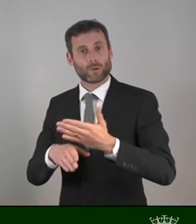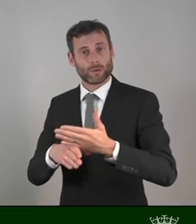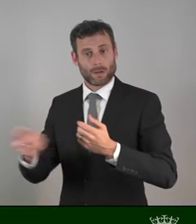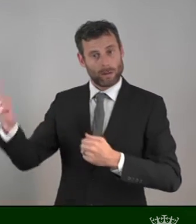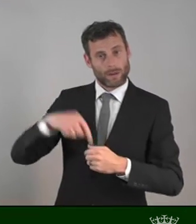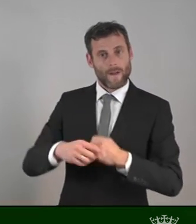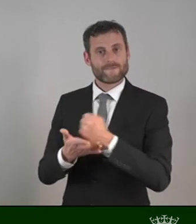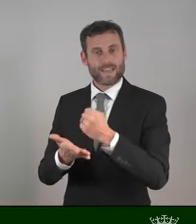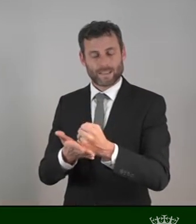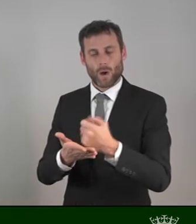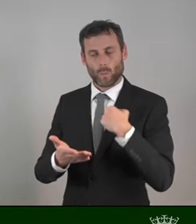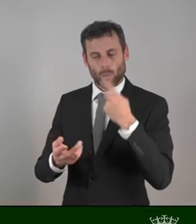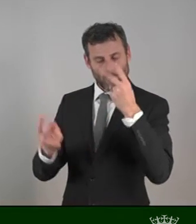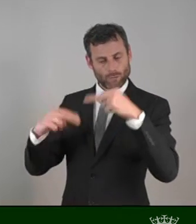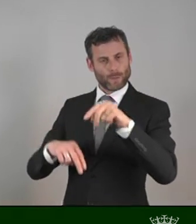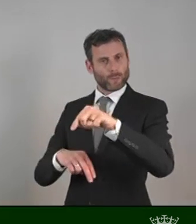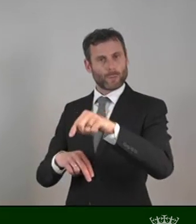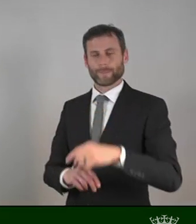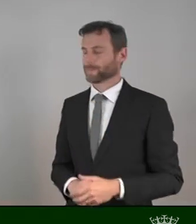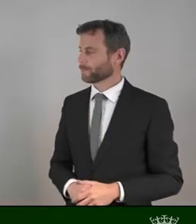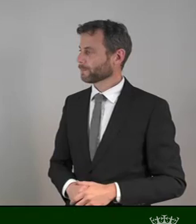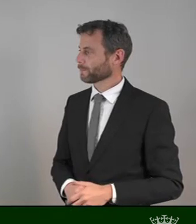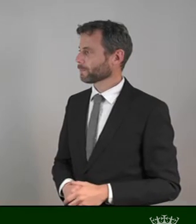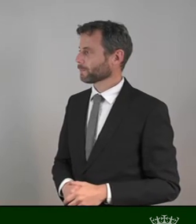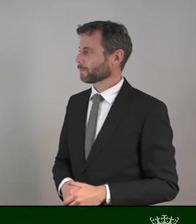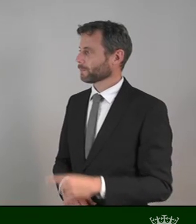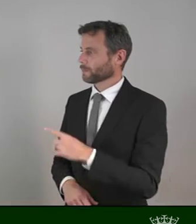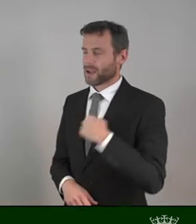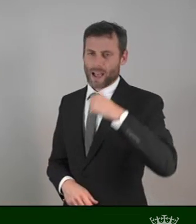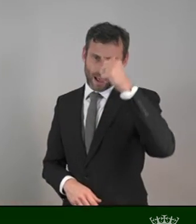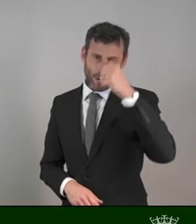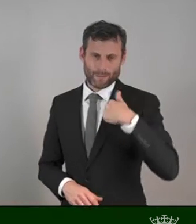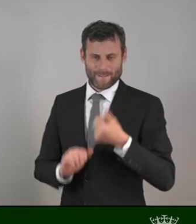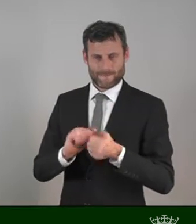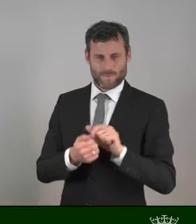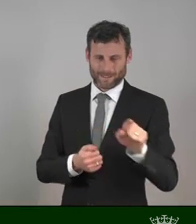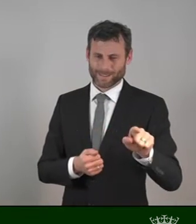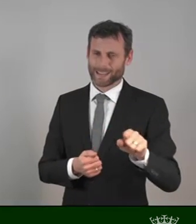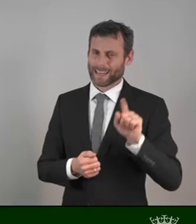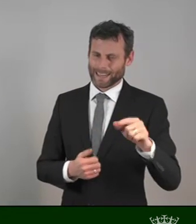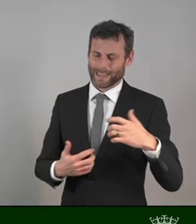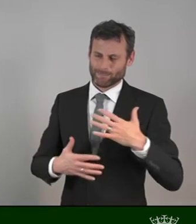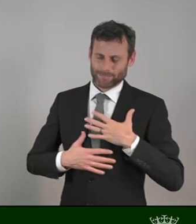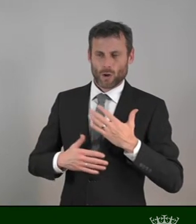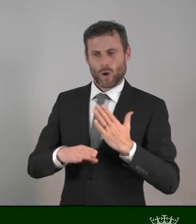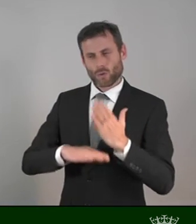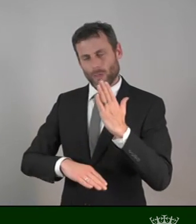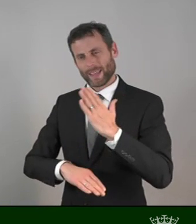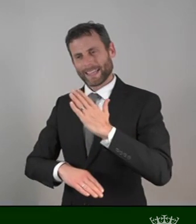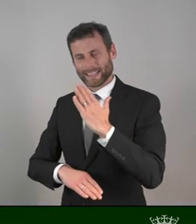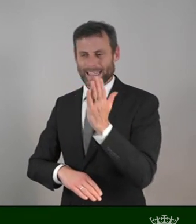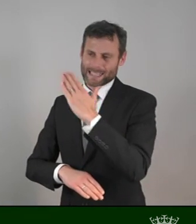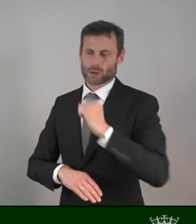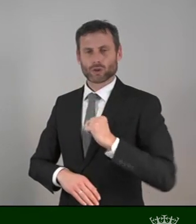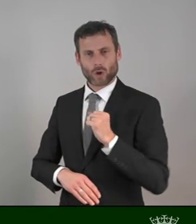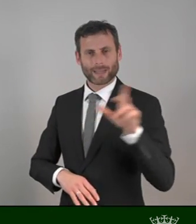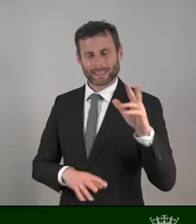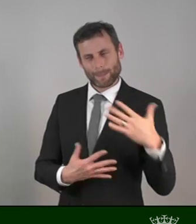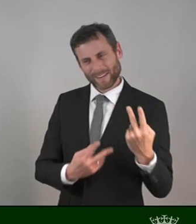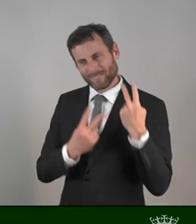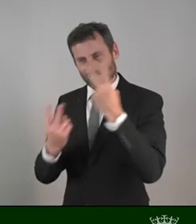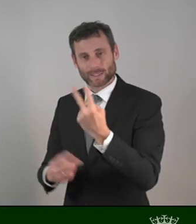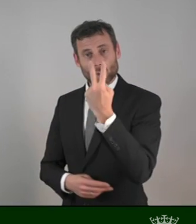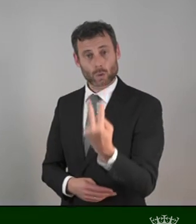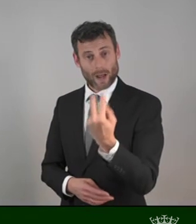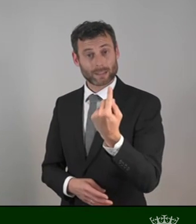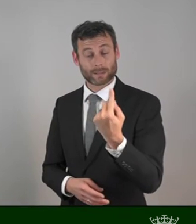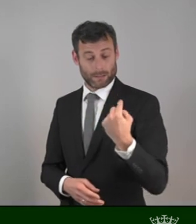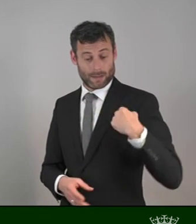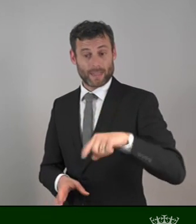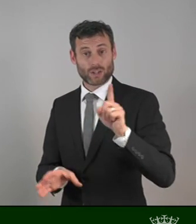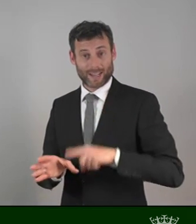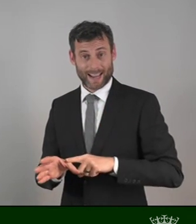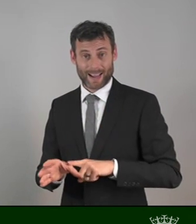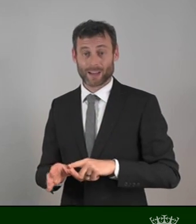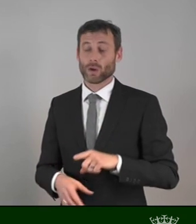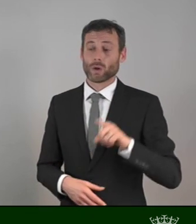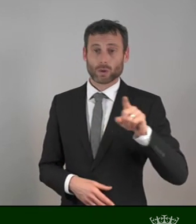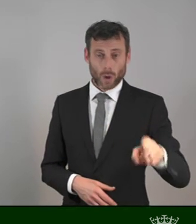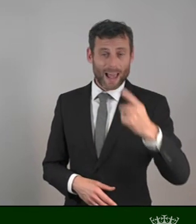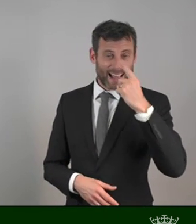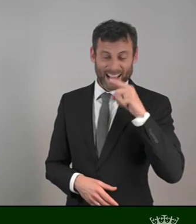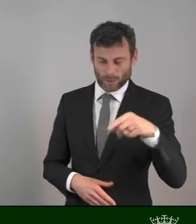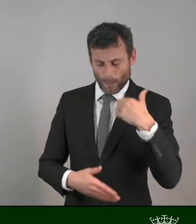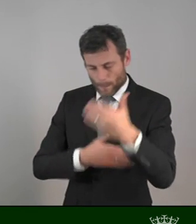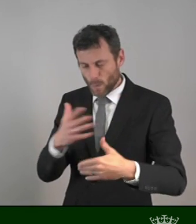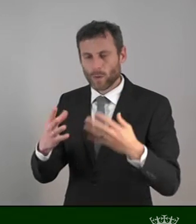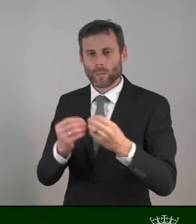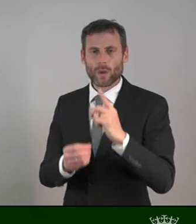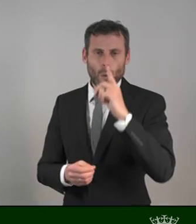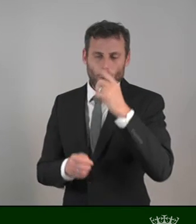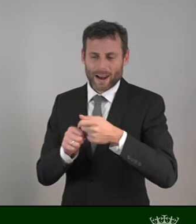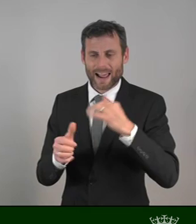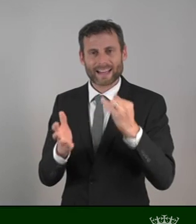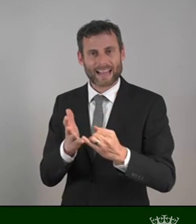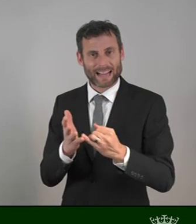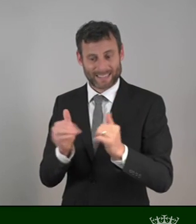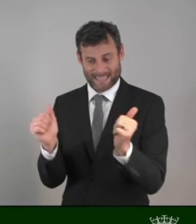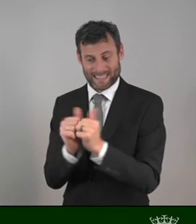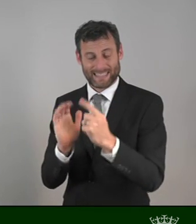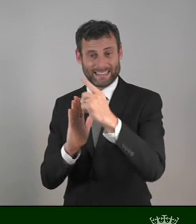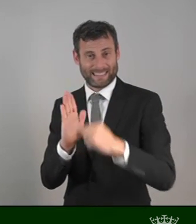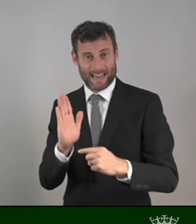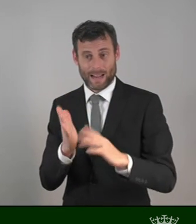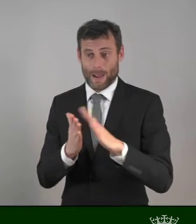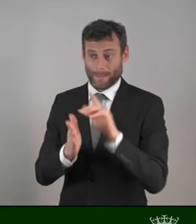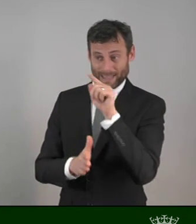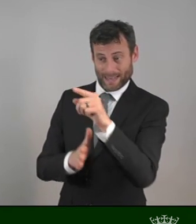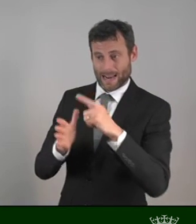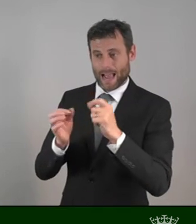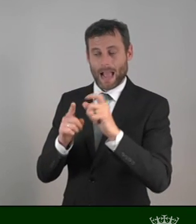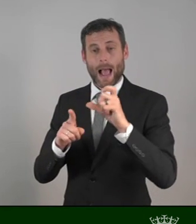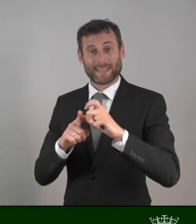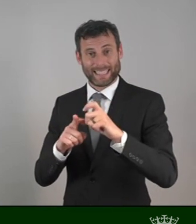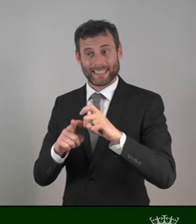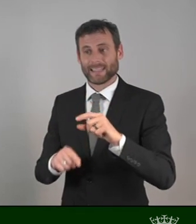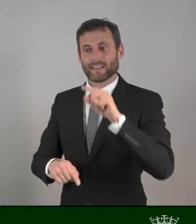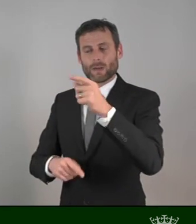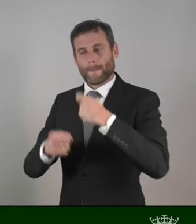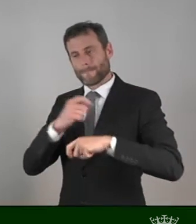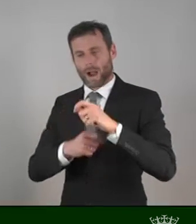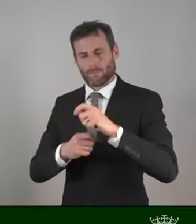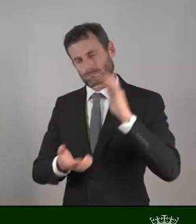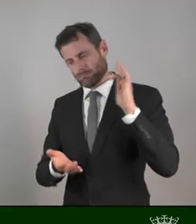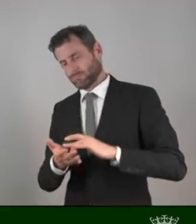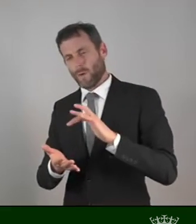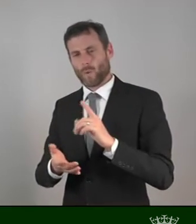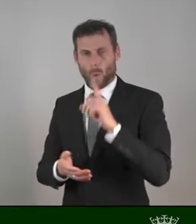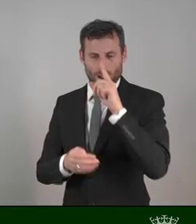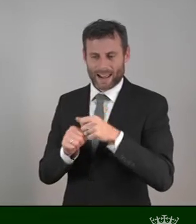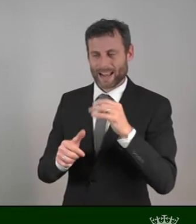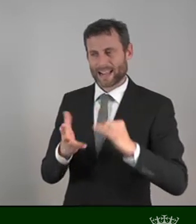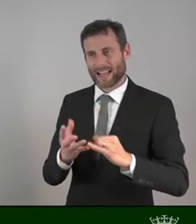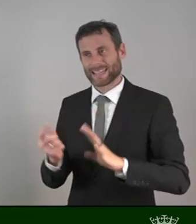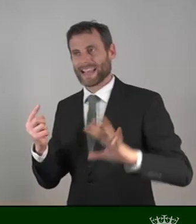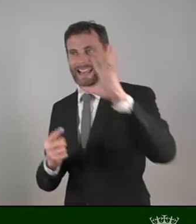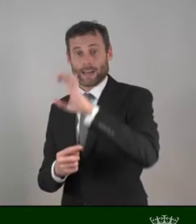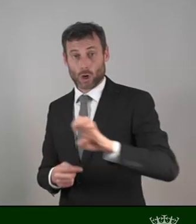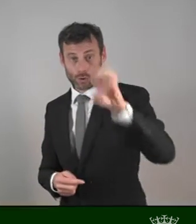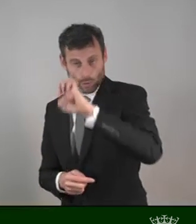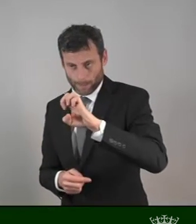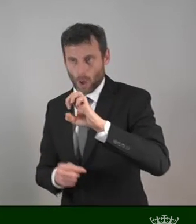I know my right honourable Friend is very fond of the north-east of Scotland, having visited twice in the last year, so will he commit here today to delivering the long-awaited oil and gas sector deal so that we can work with that industry as it transitions to net zero and make Aberdeen and Aberdeenshire not just the oil and gas capital of Europe, but the energy capital of the world?